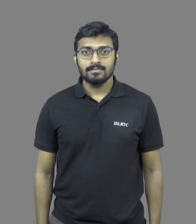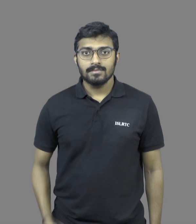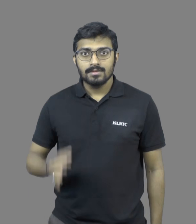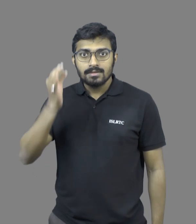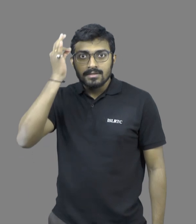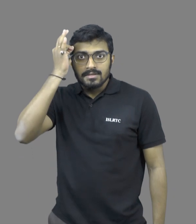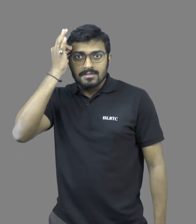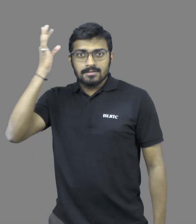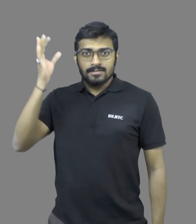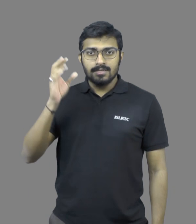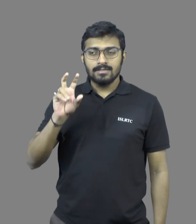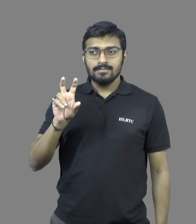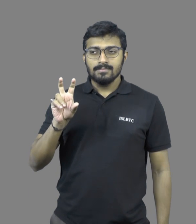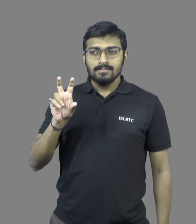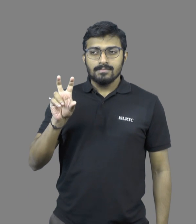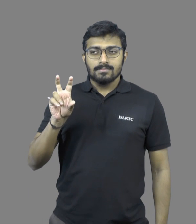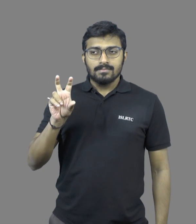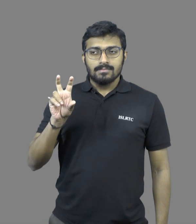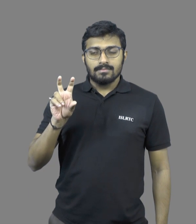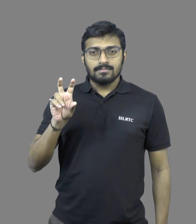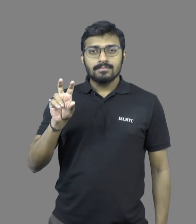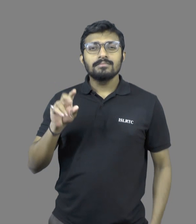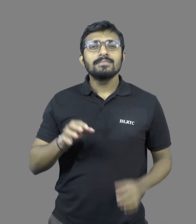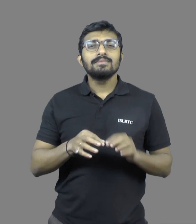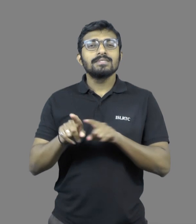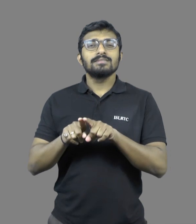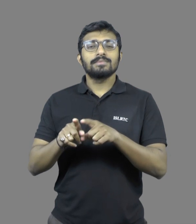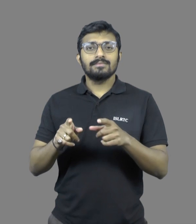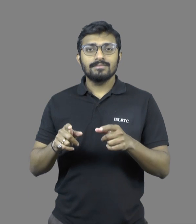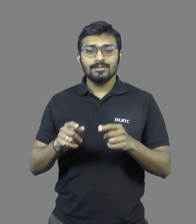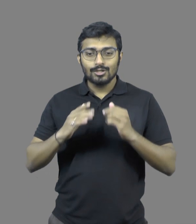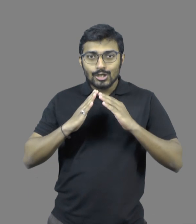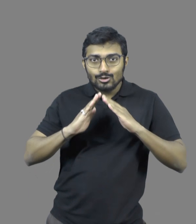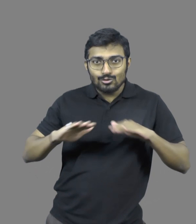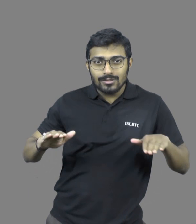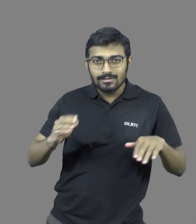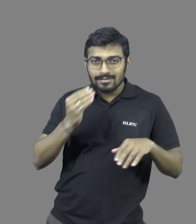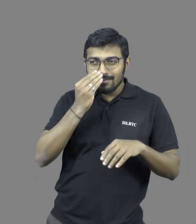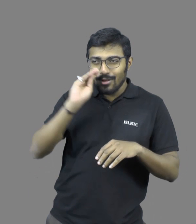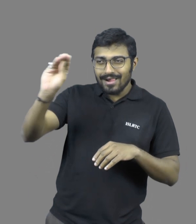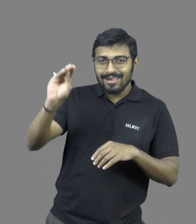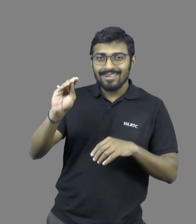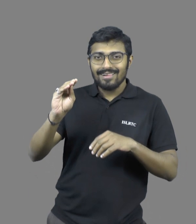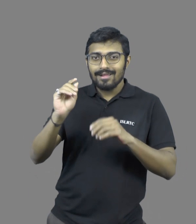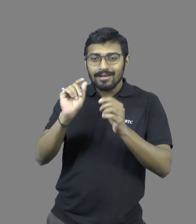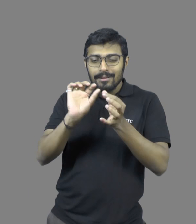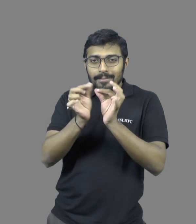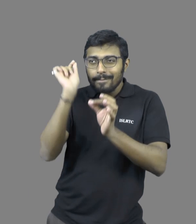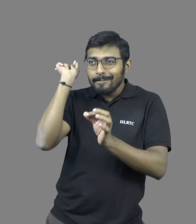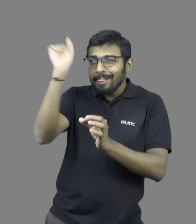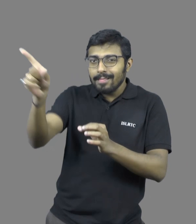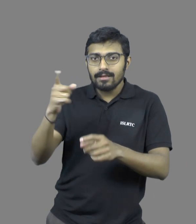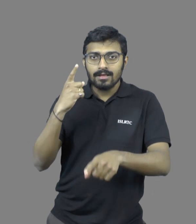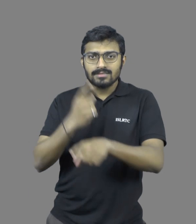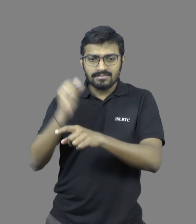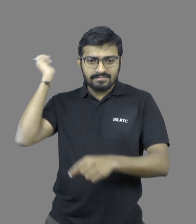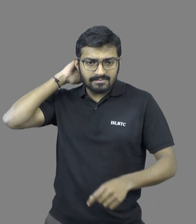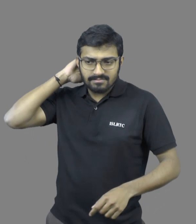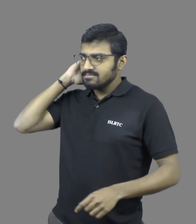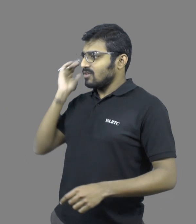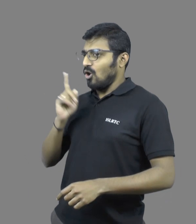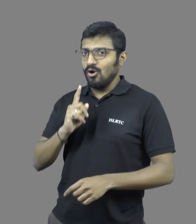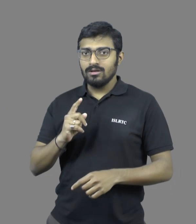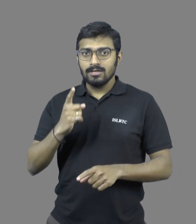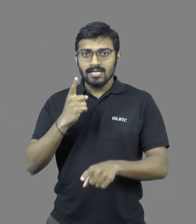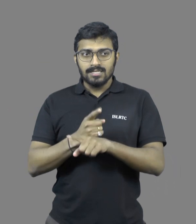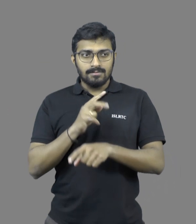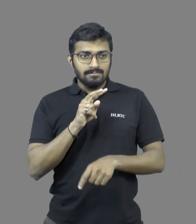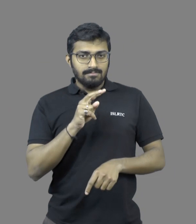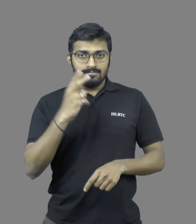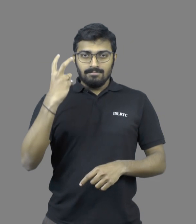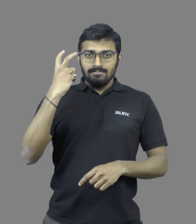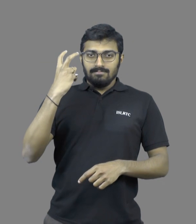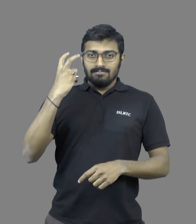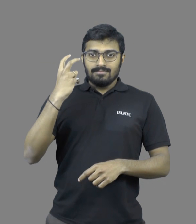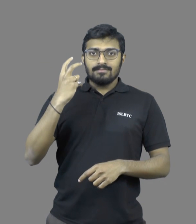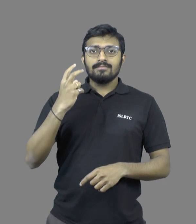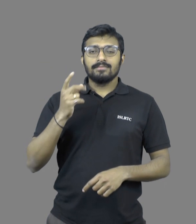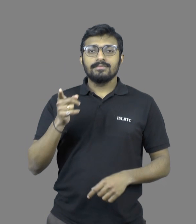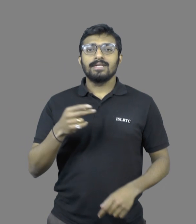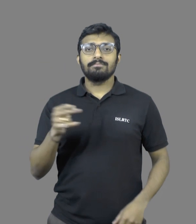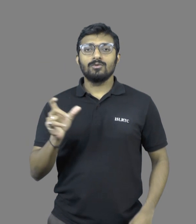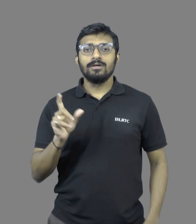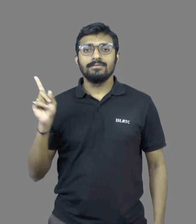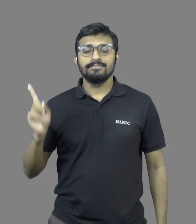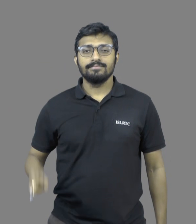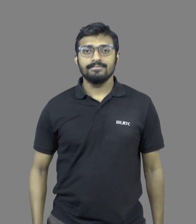Glare Glower Scowl